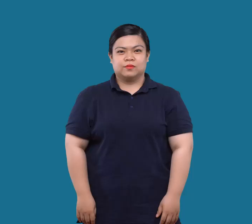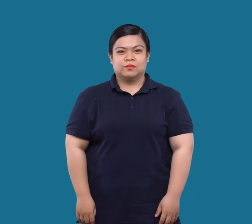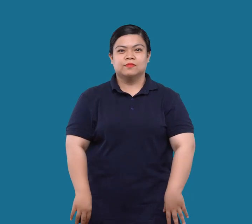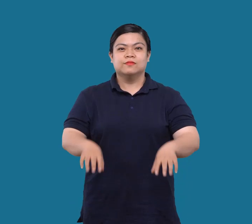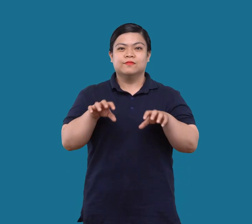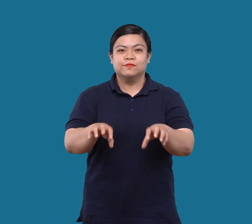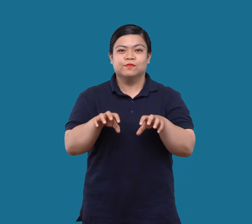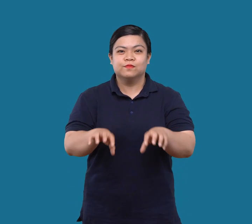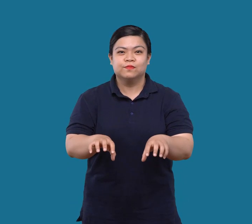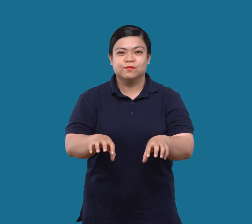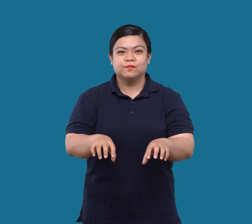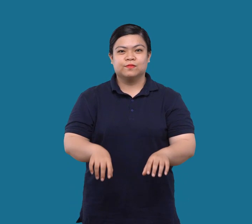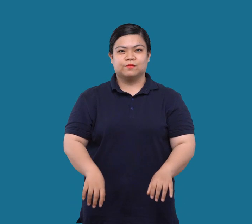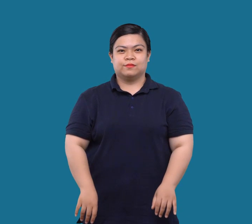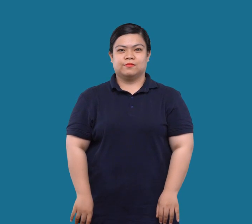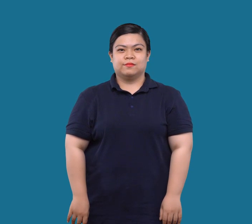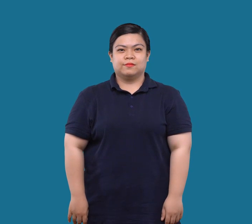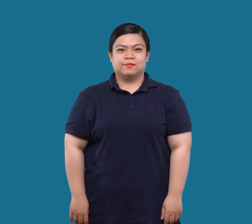con chó